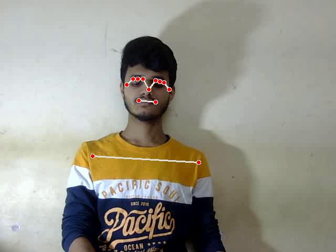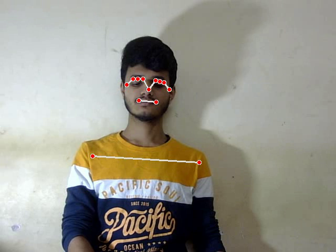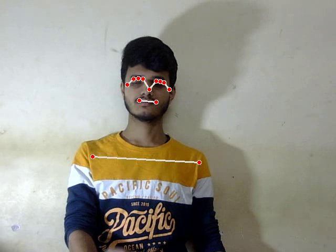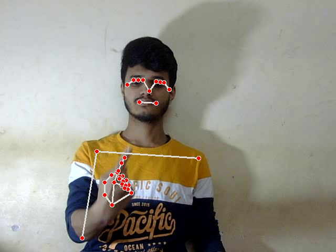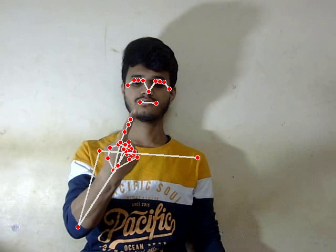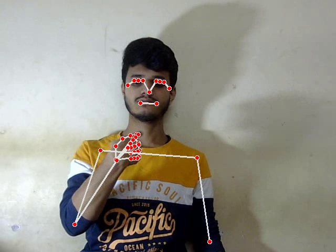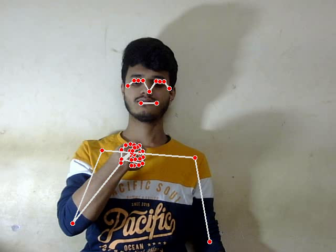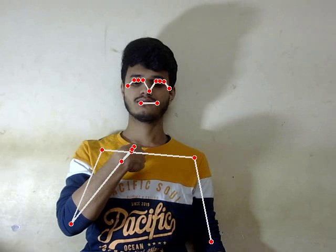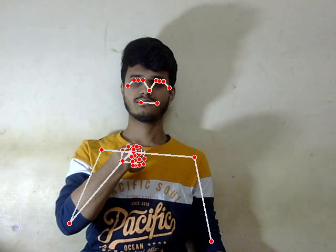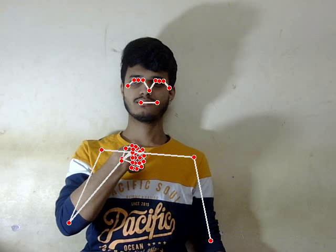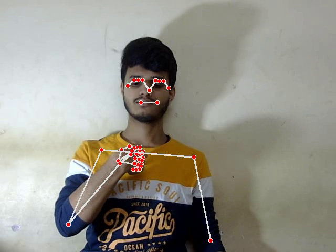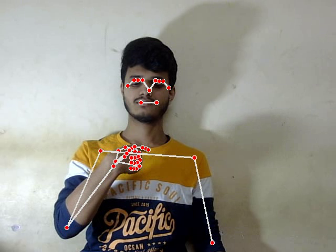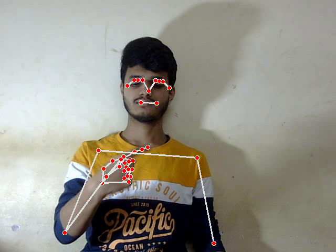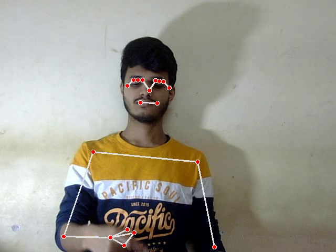I